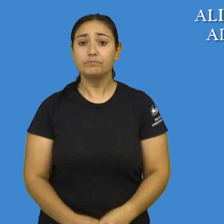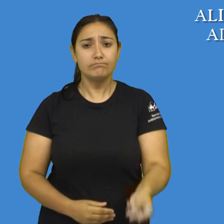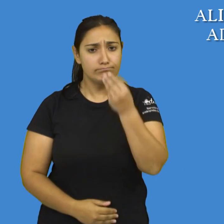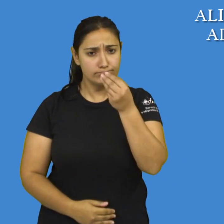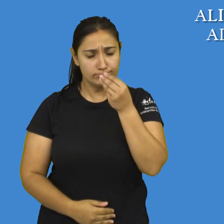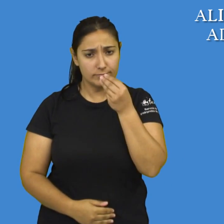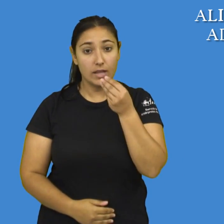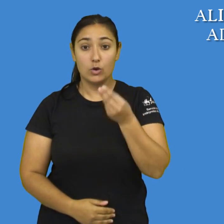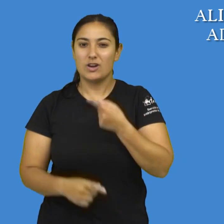comer